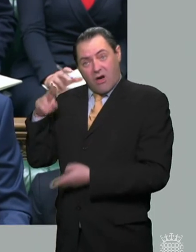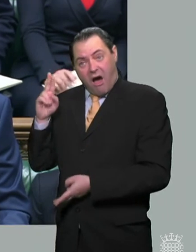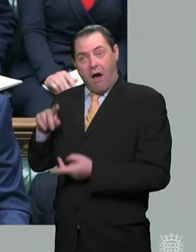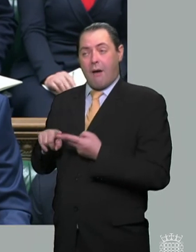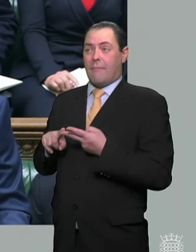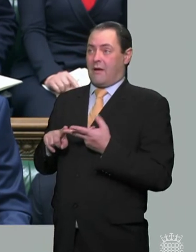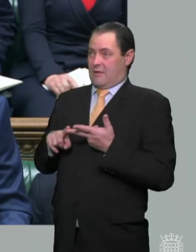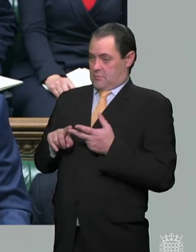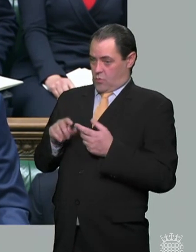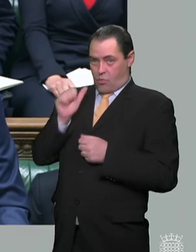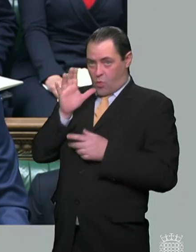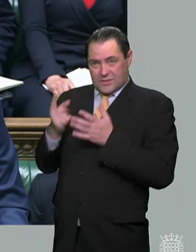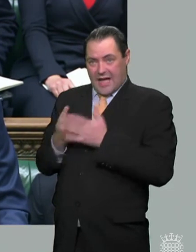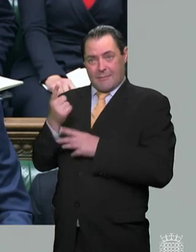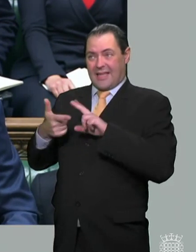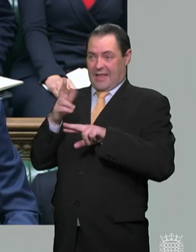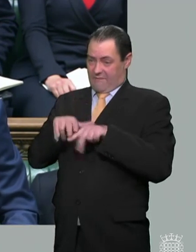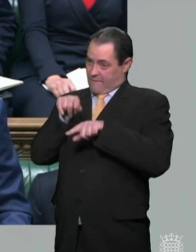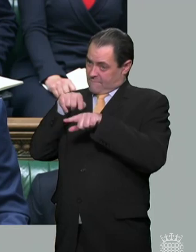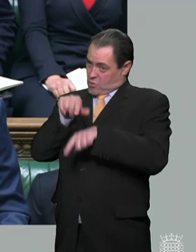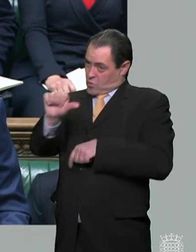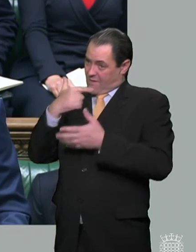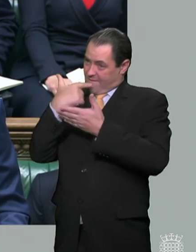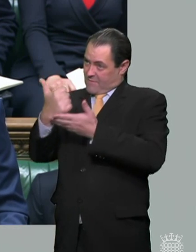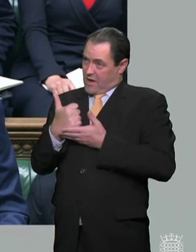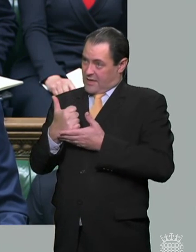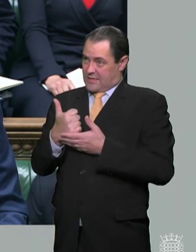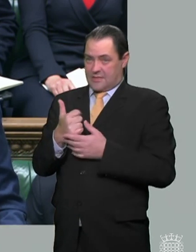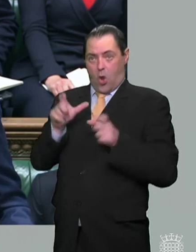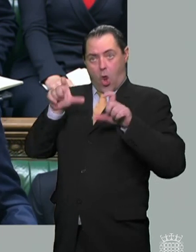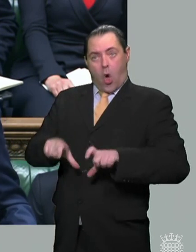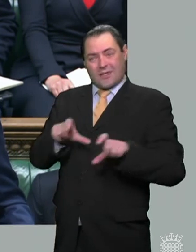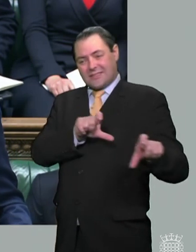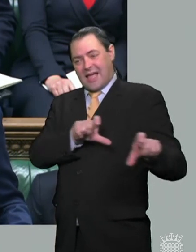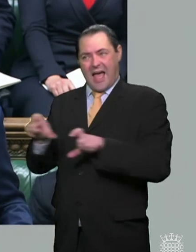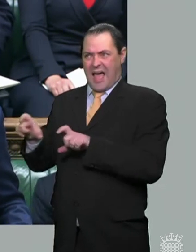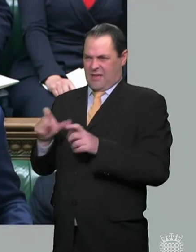We would have done none of that if we had taken the right honourable Lady’s advice and not come out of lockdown.